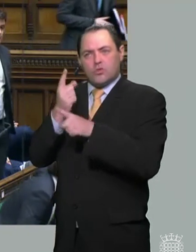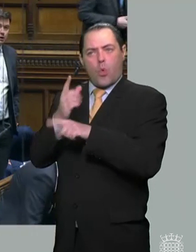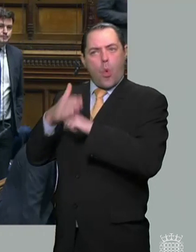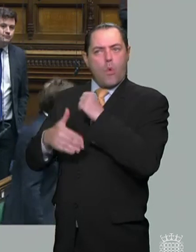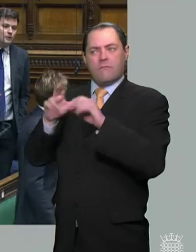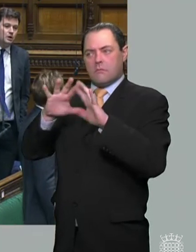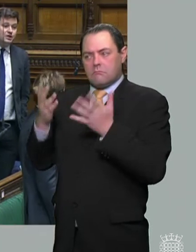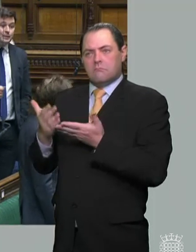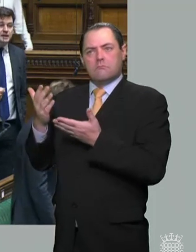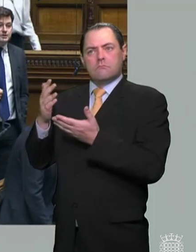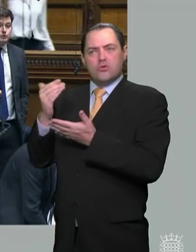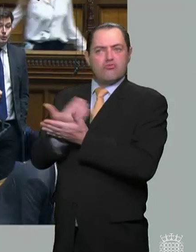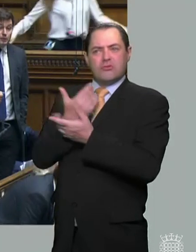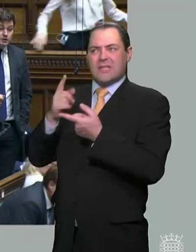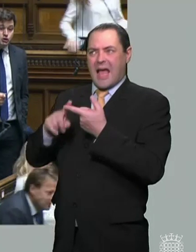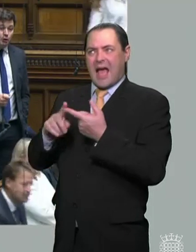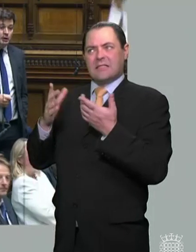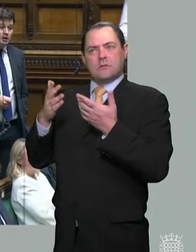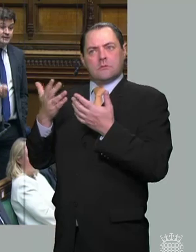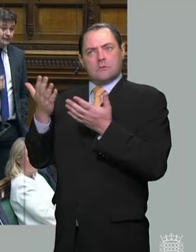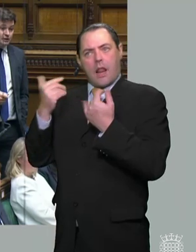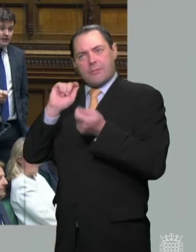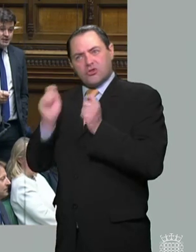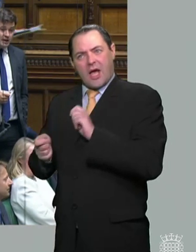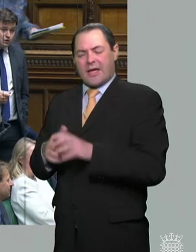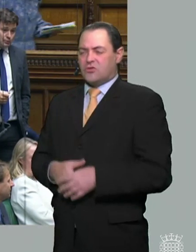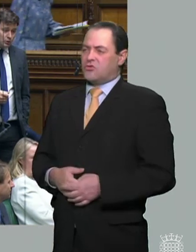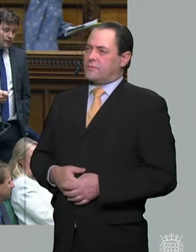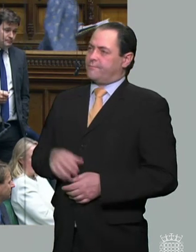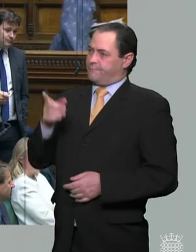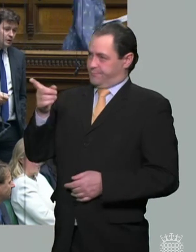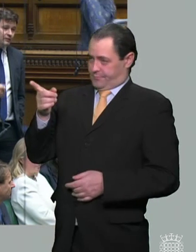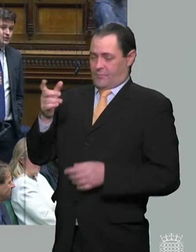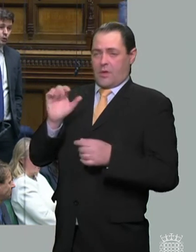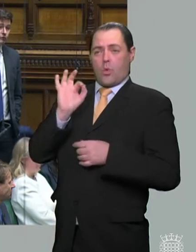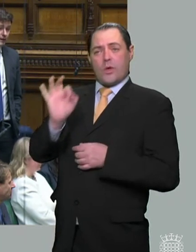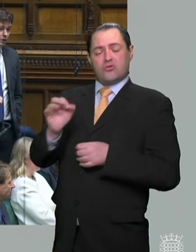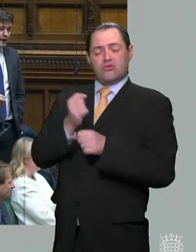GPs have done a brilliant job delivering the vaccination programme.